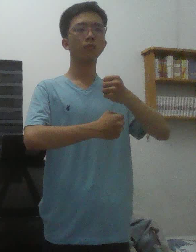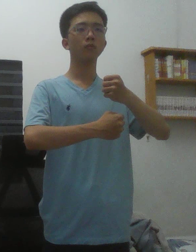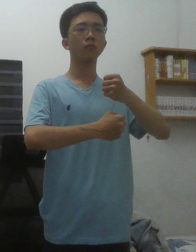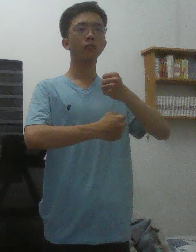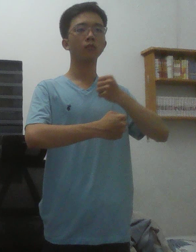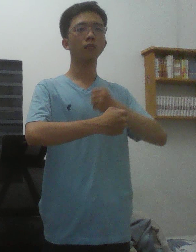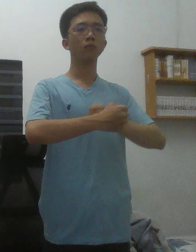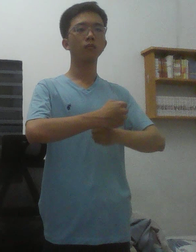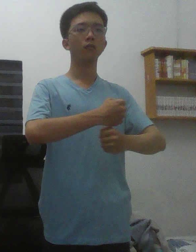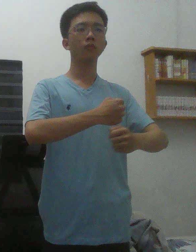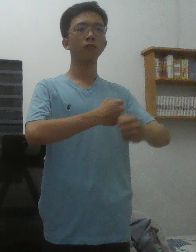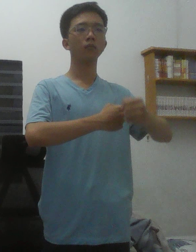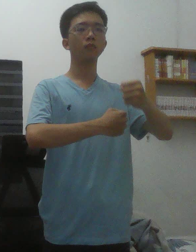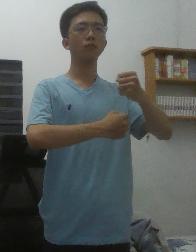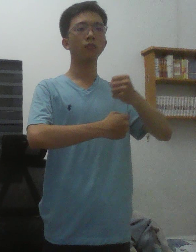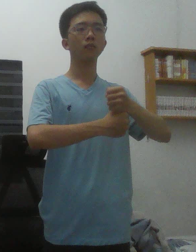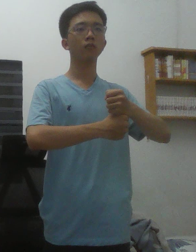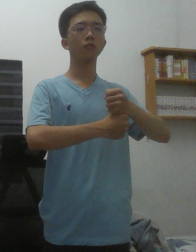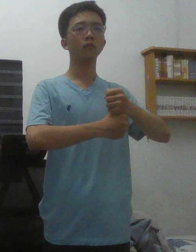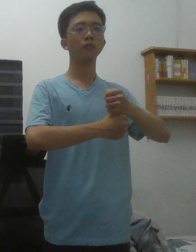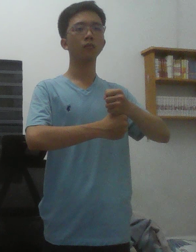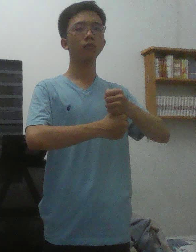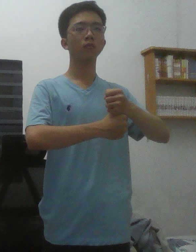nam